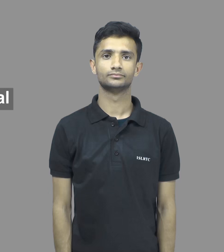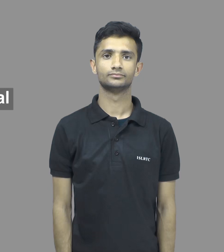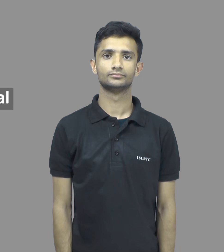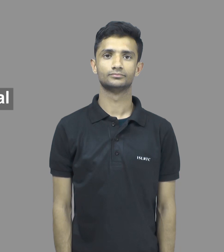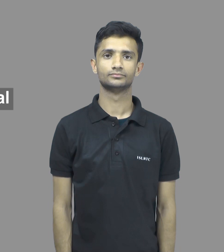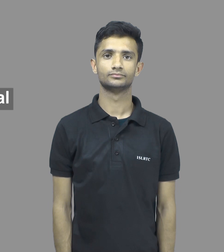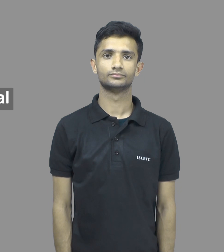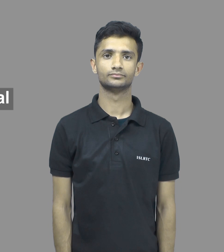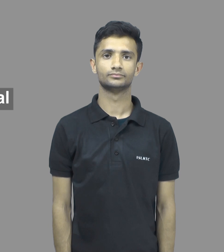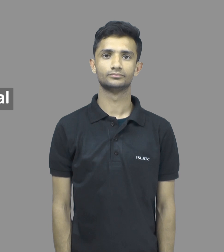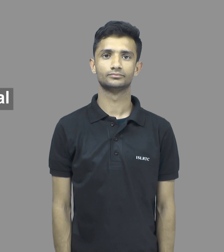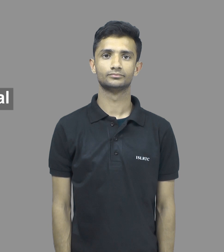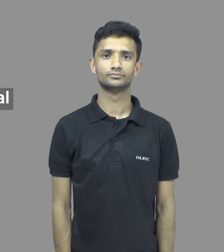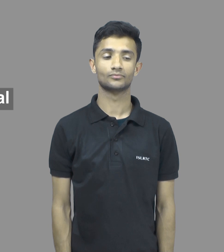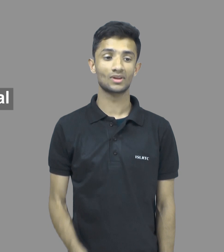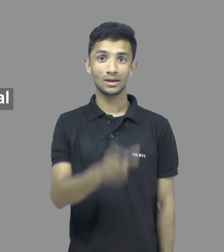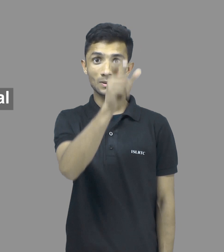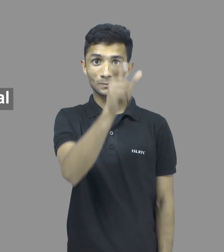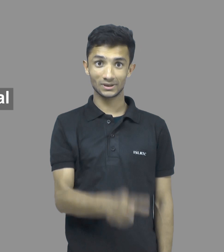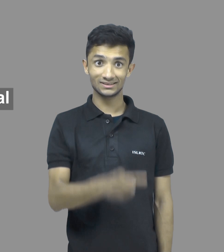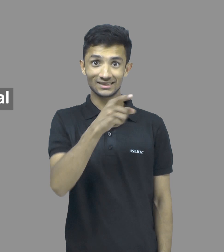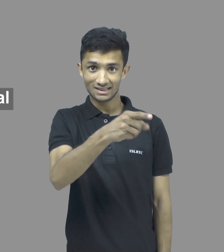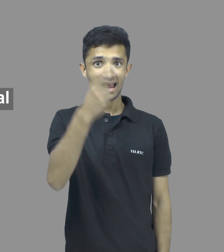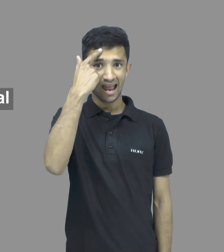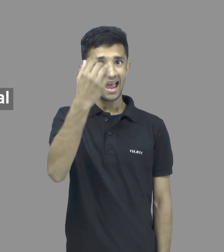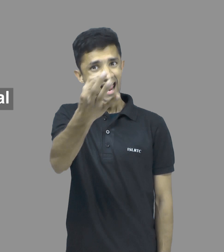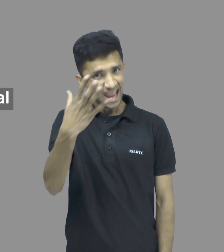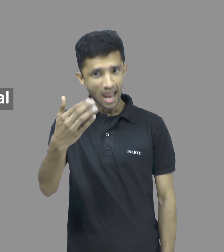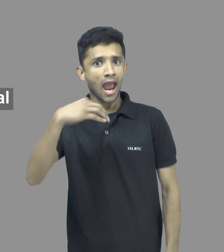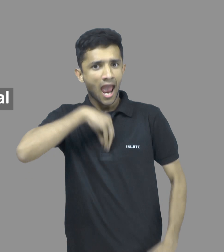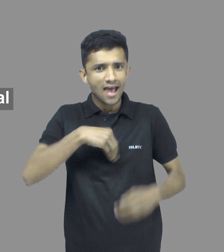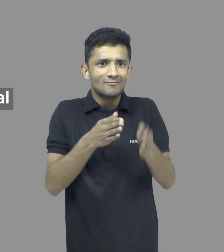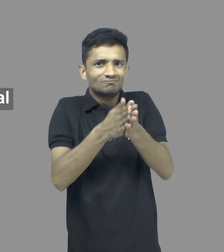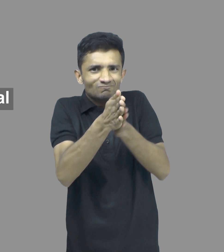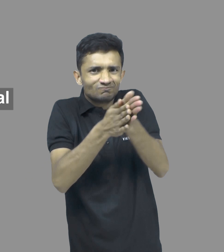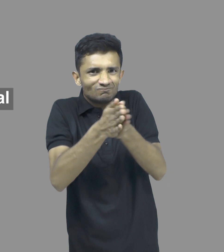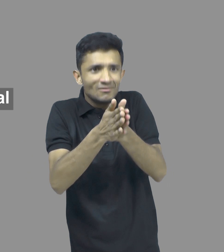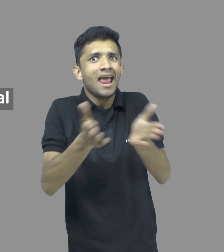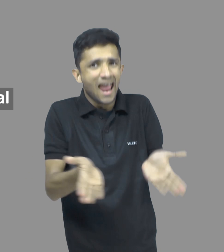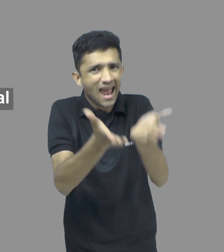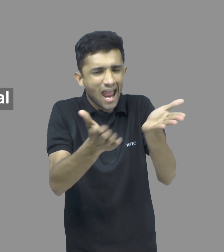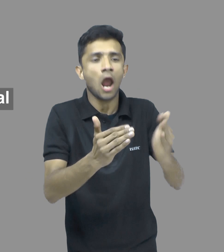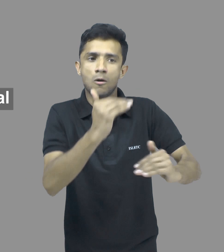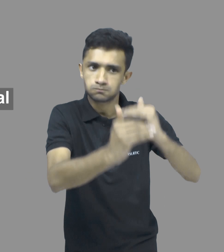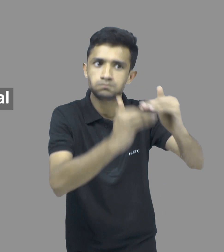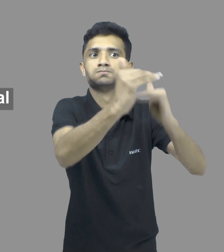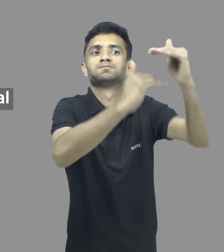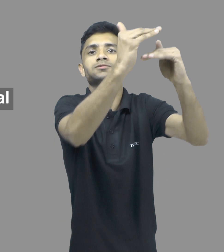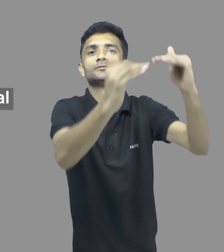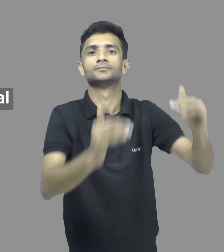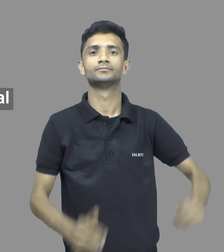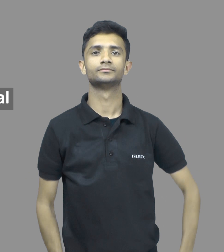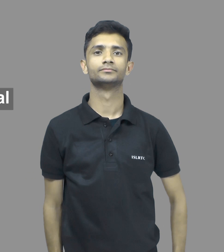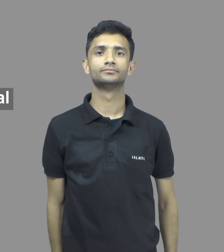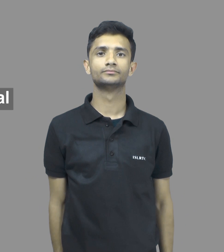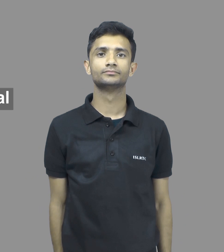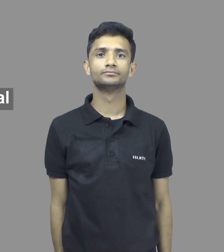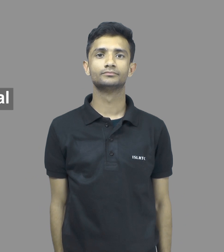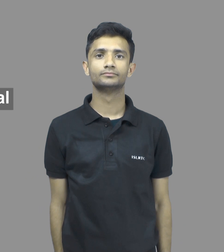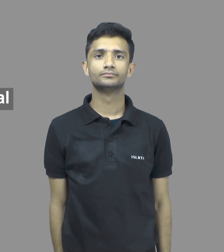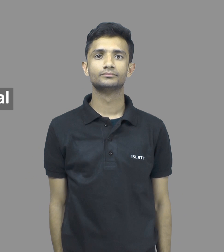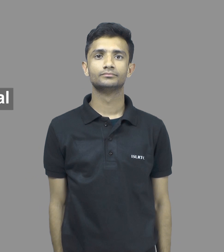Potential